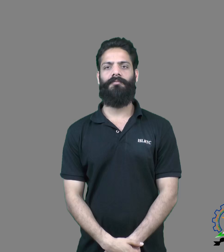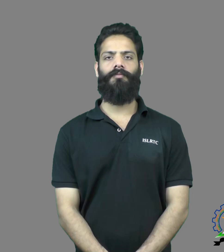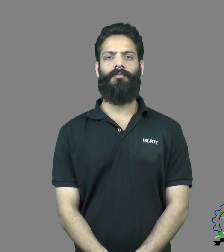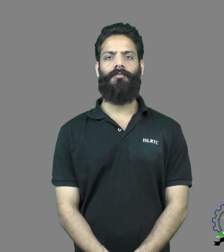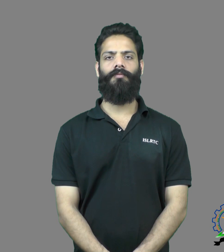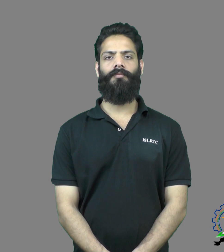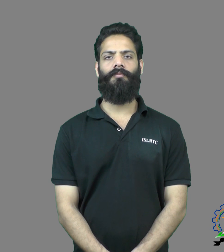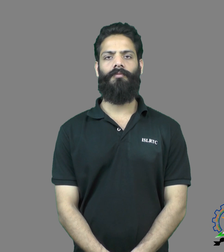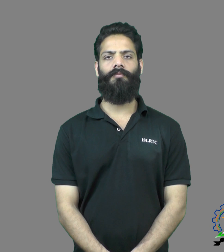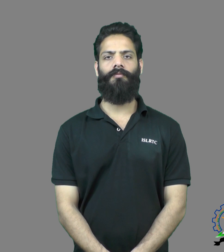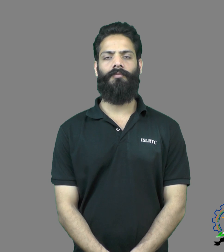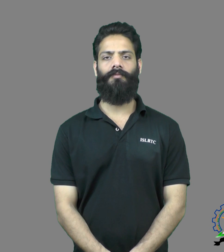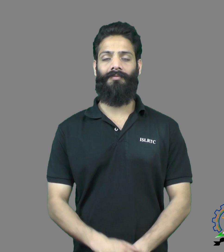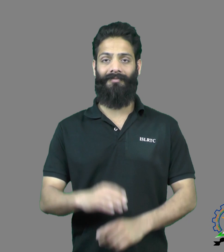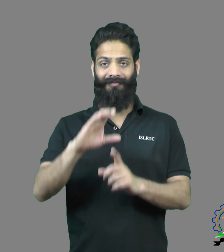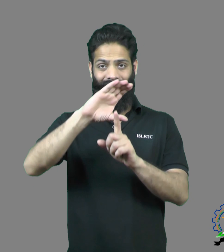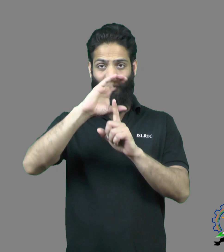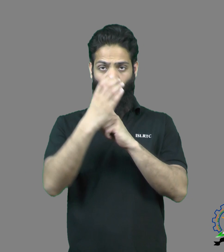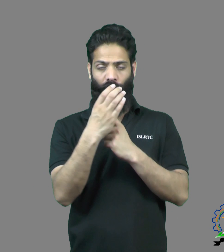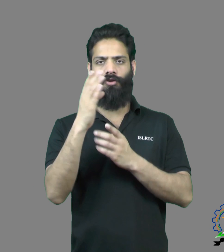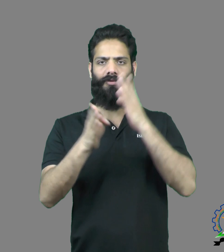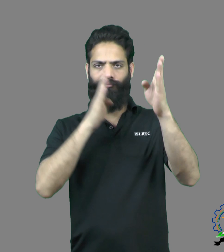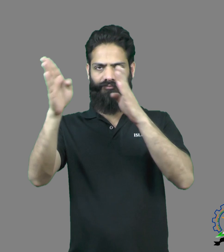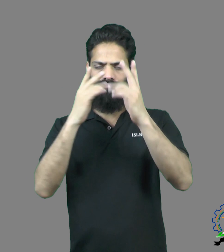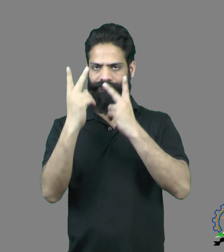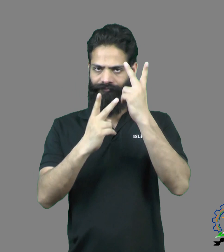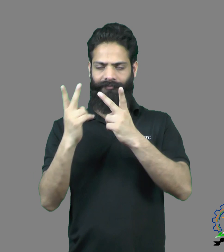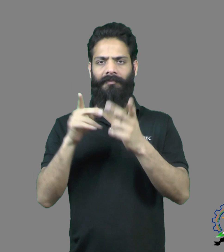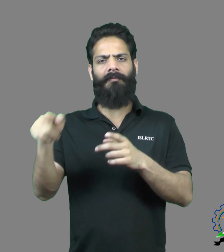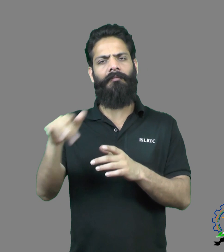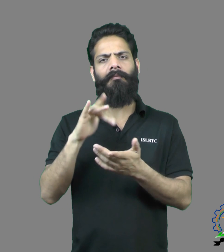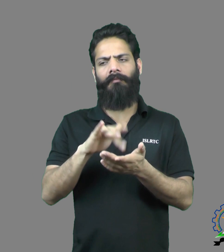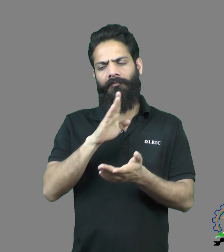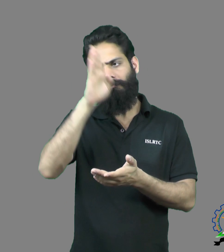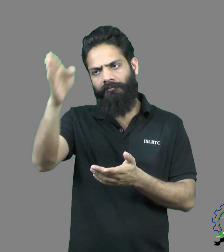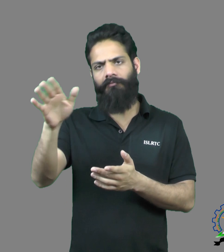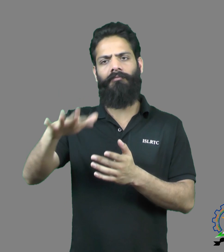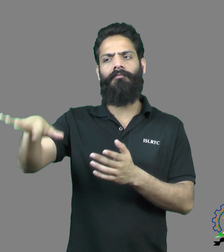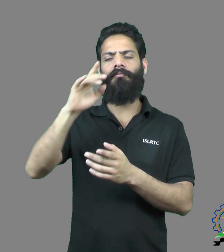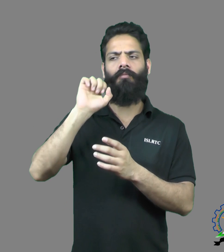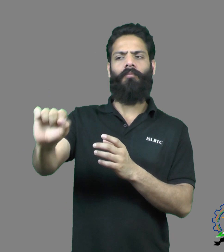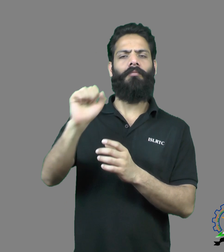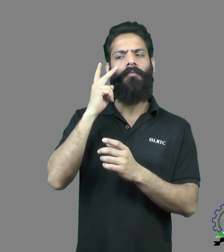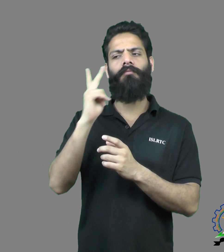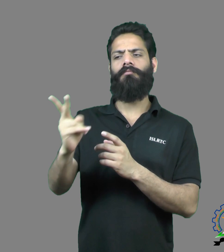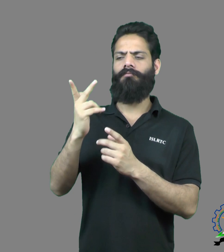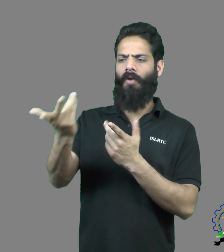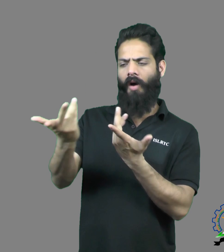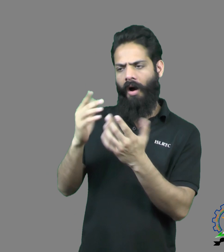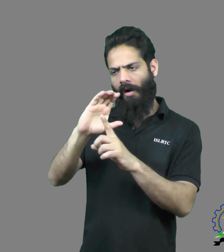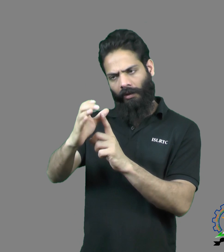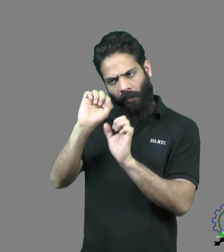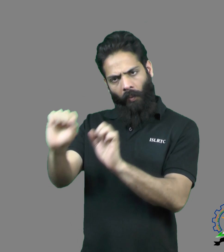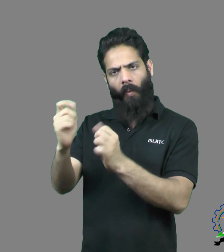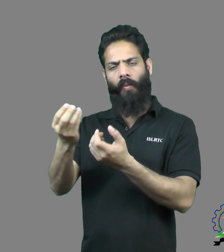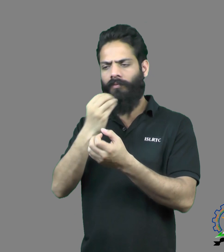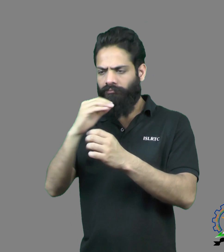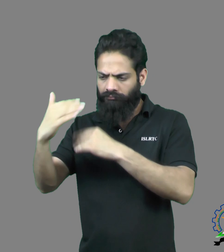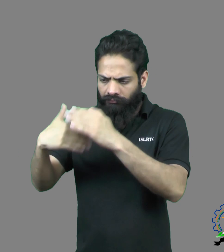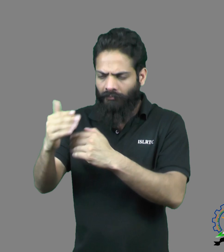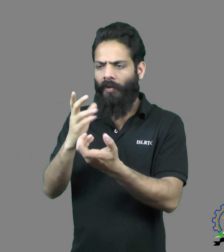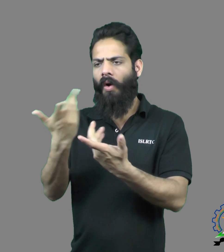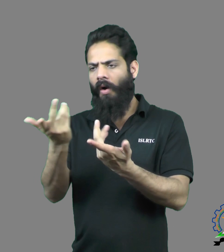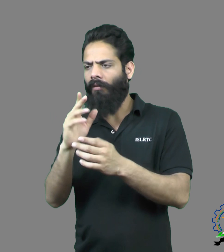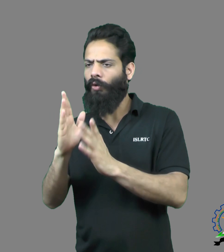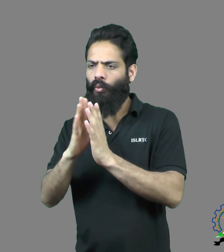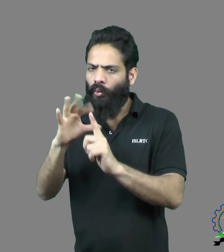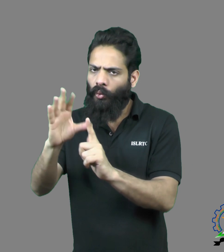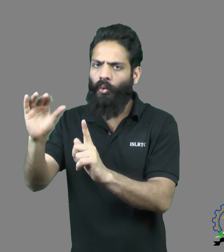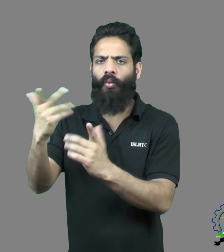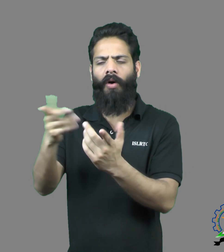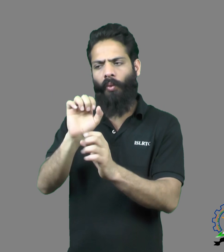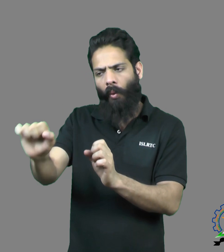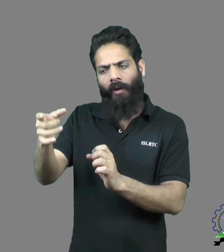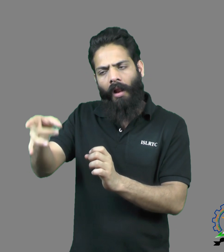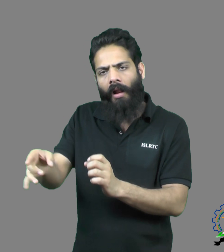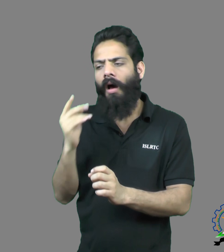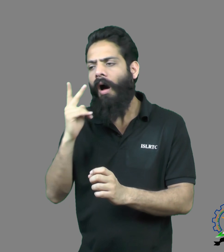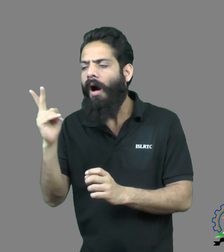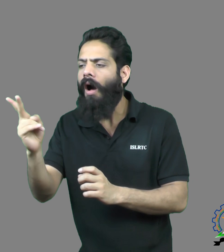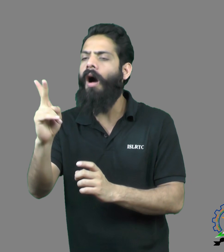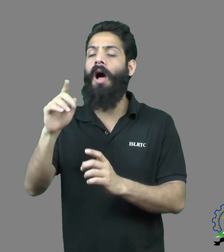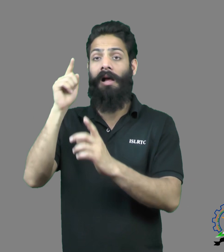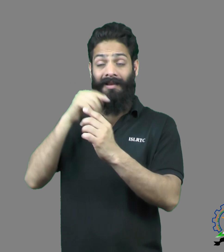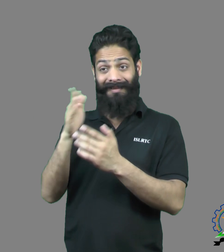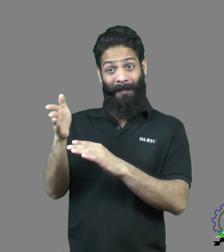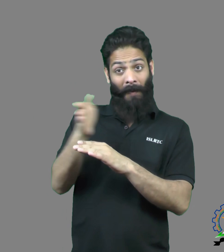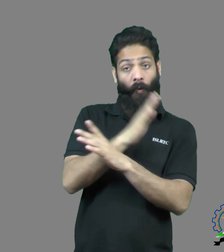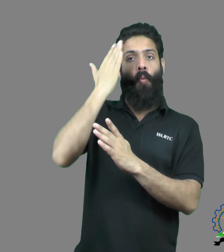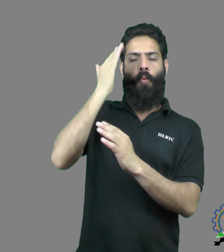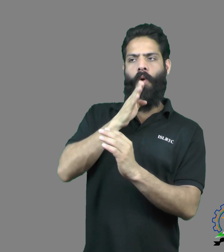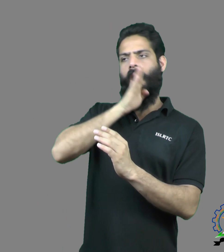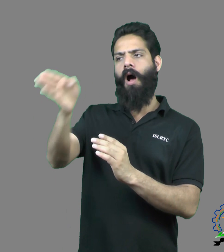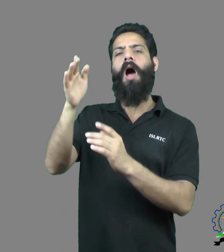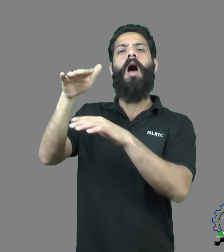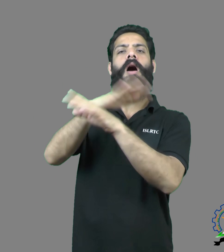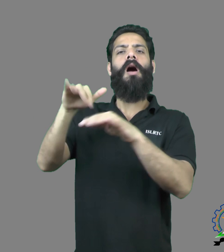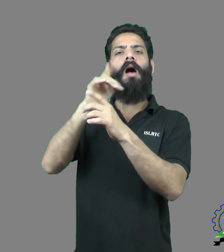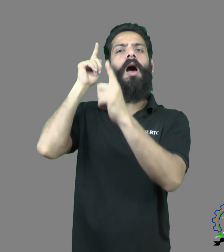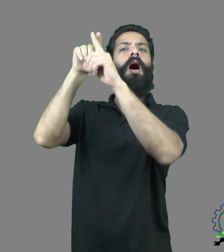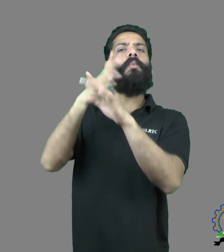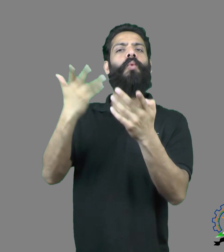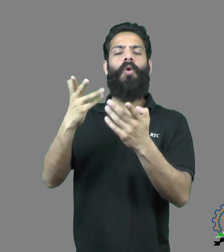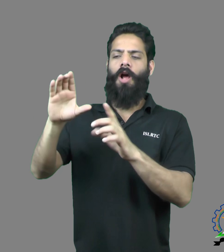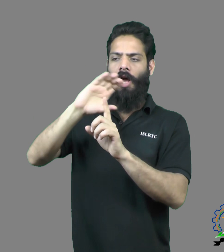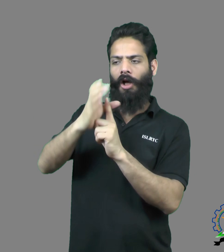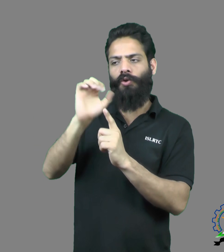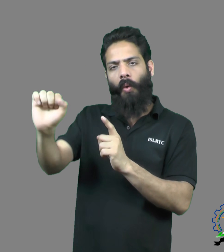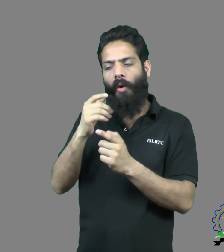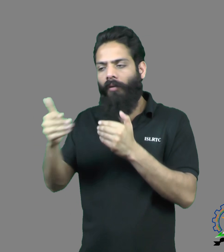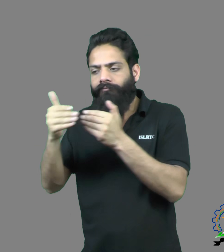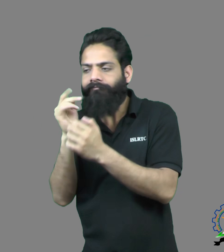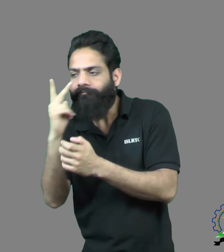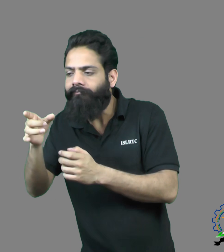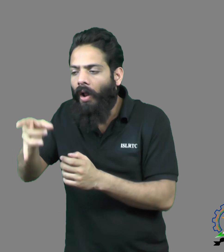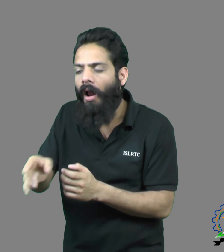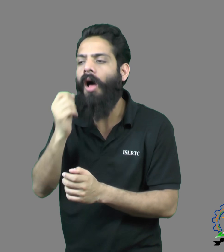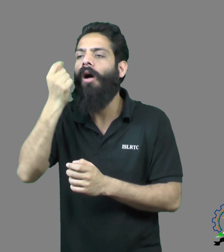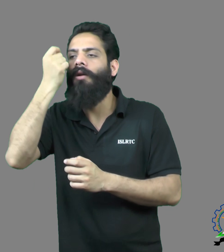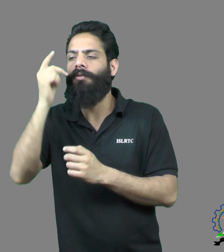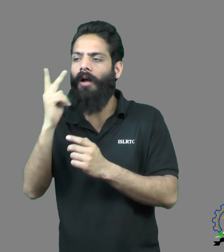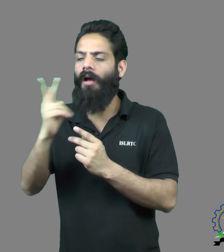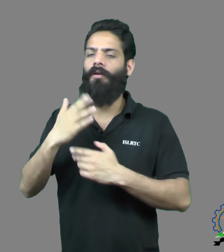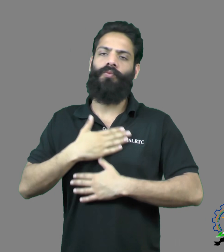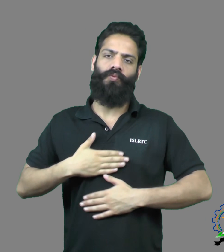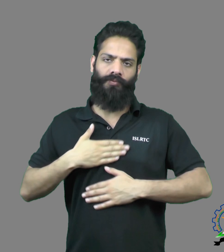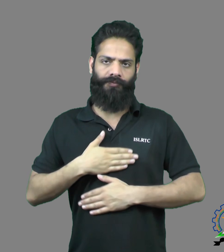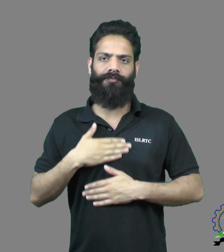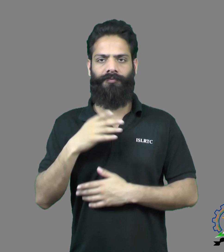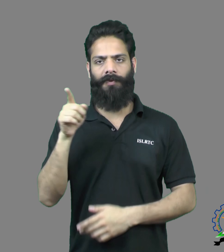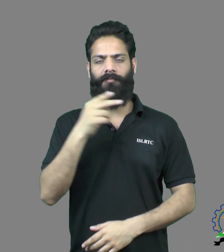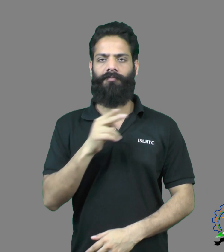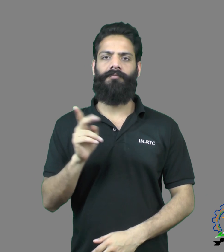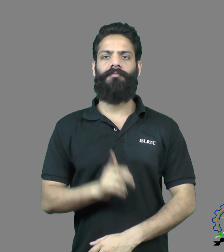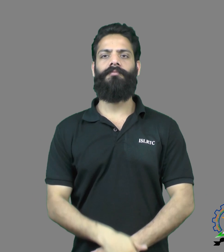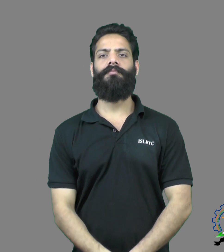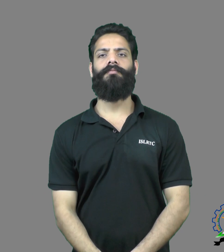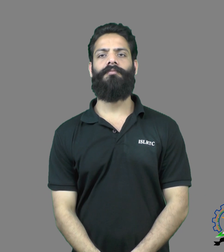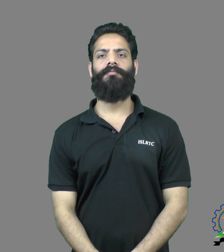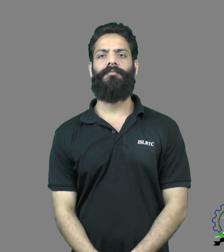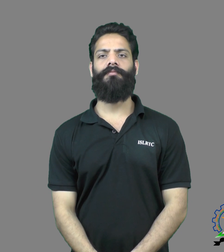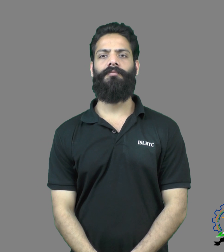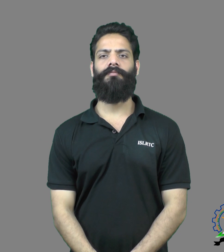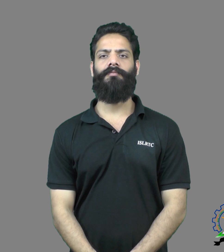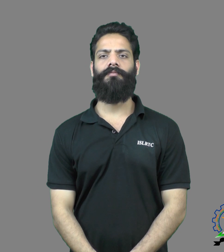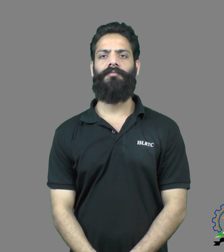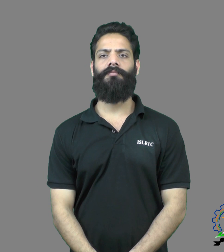Cultural Tourism